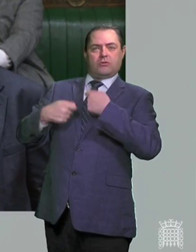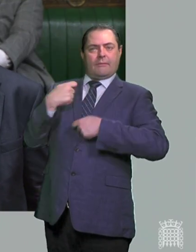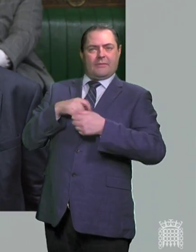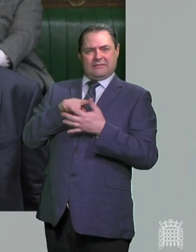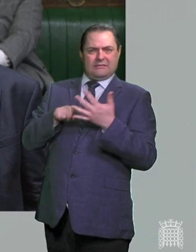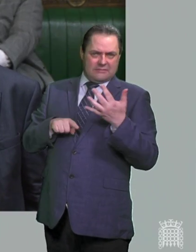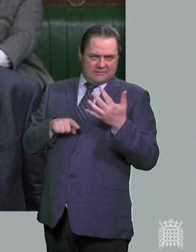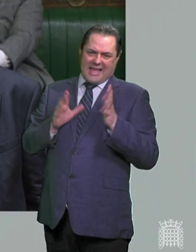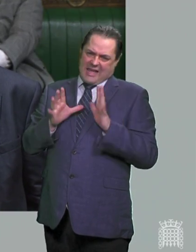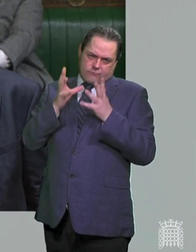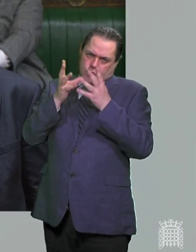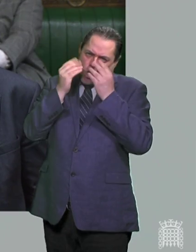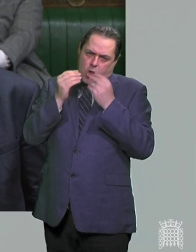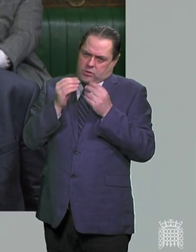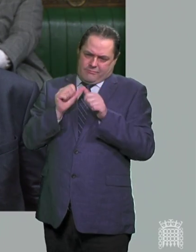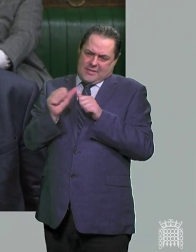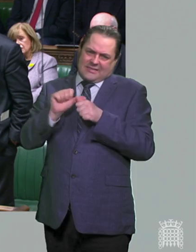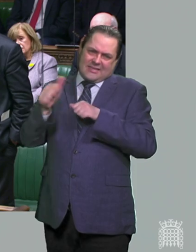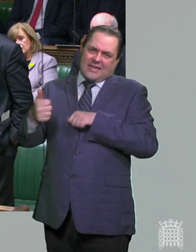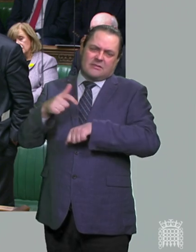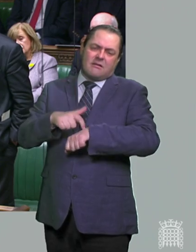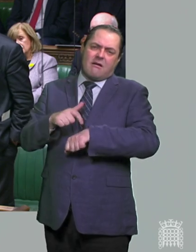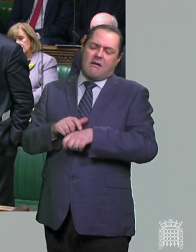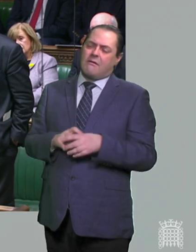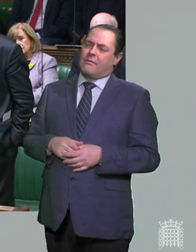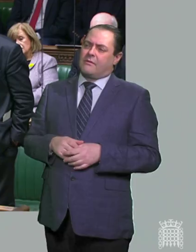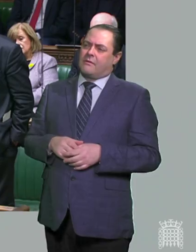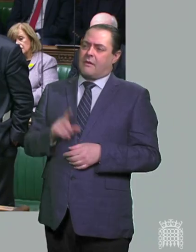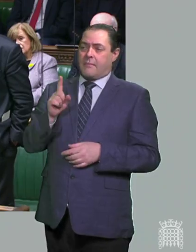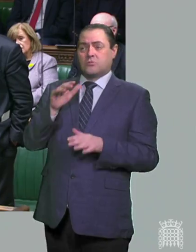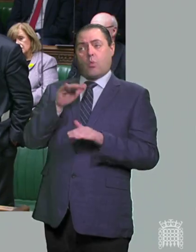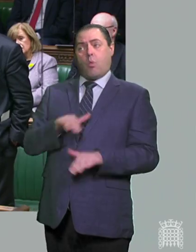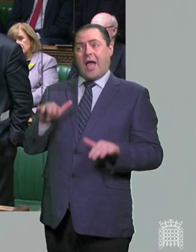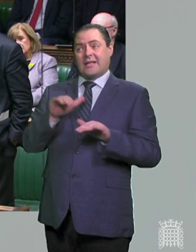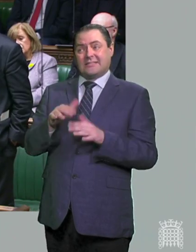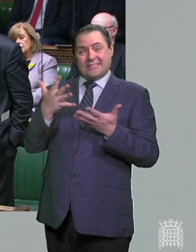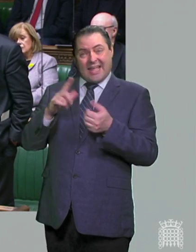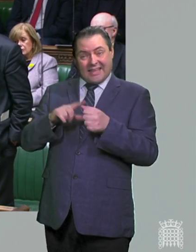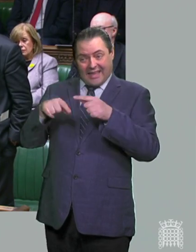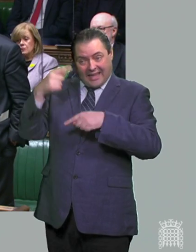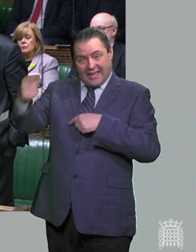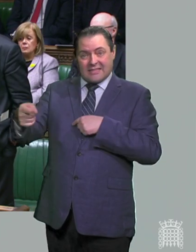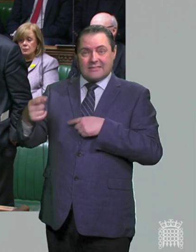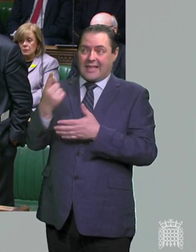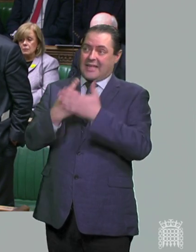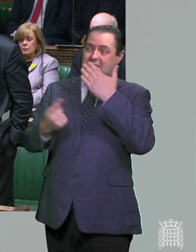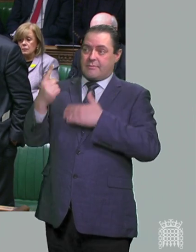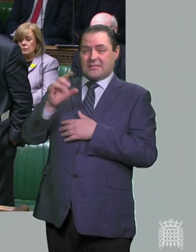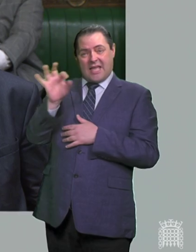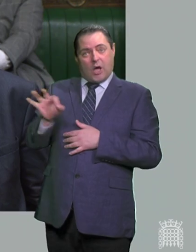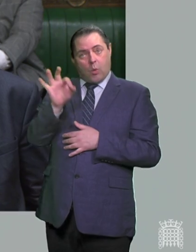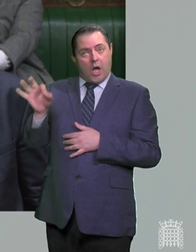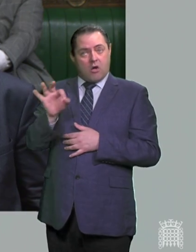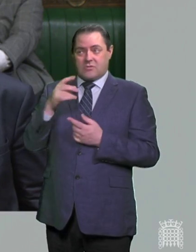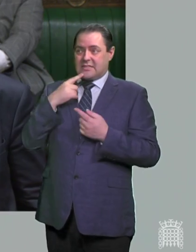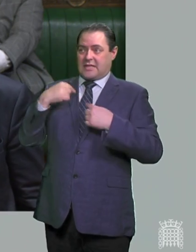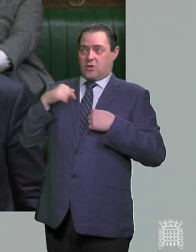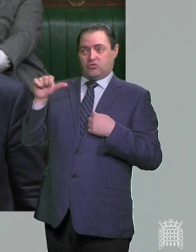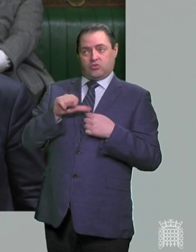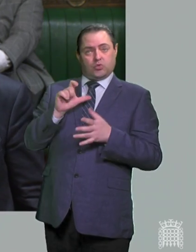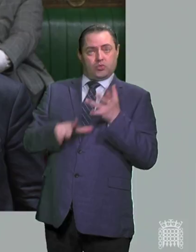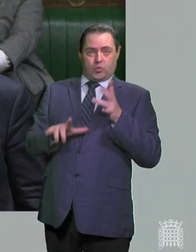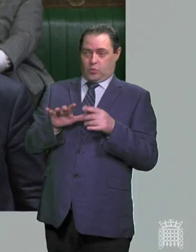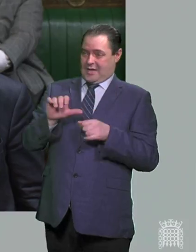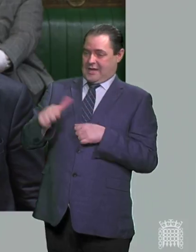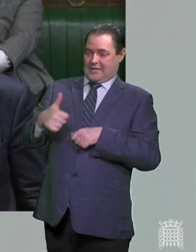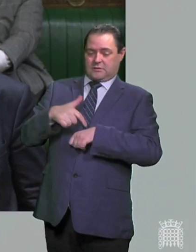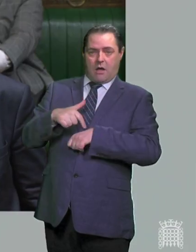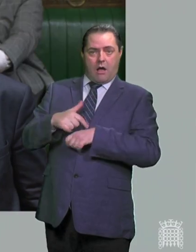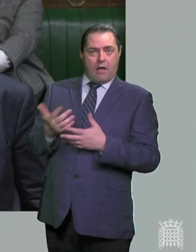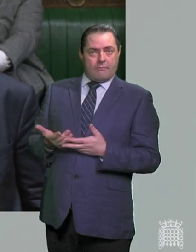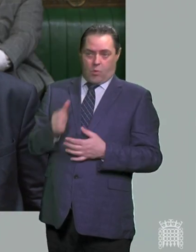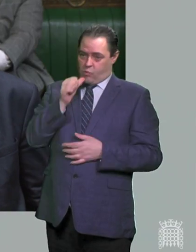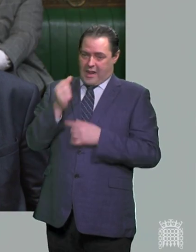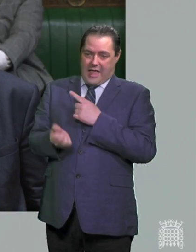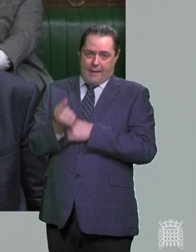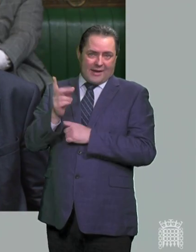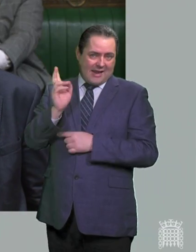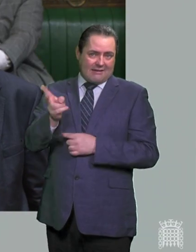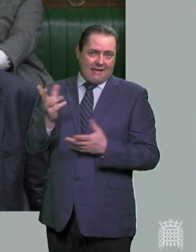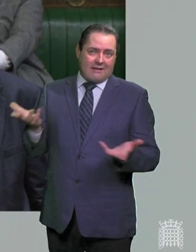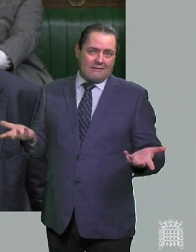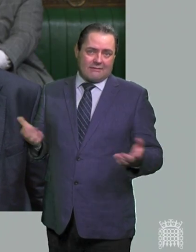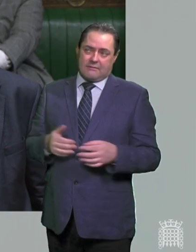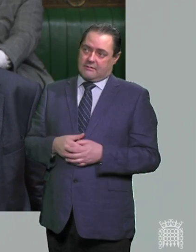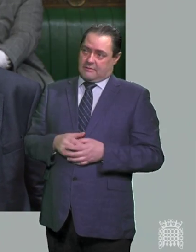Lessons must be learned, but we cannot wait 10 years for the independent inquiry to tell us what we should do next time when the inevitable epidemic arrives.